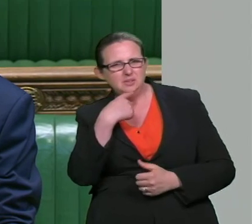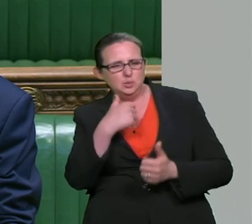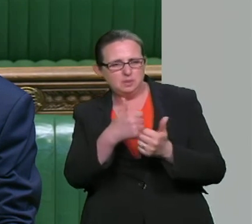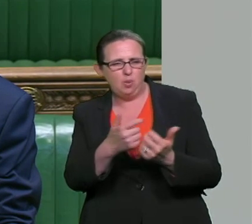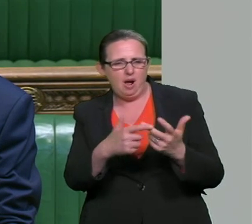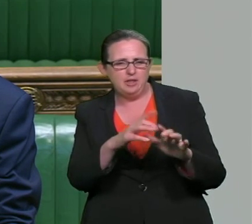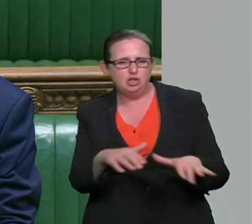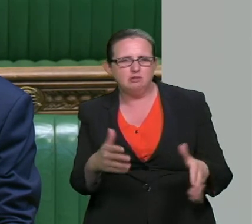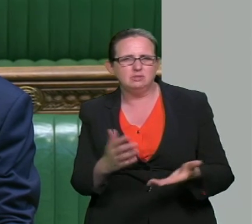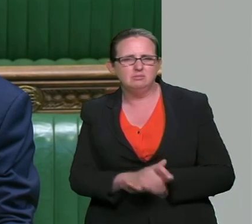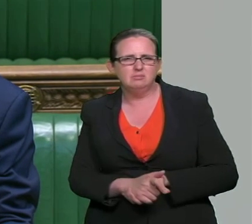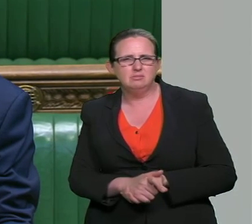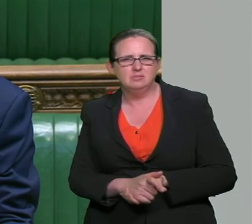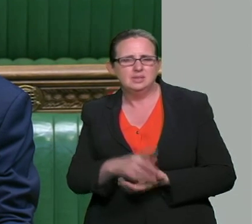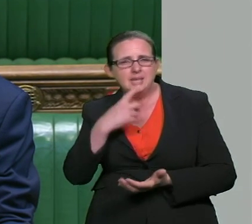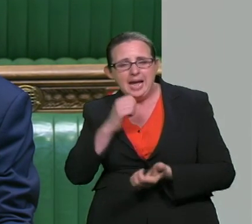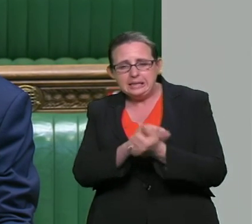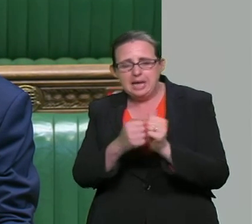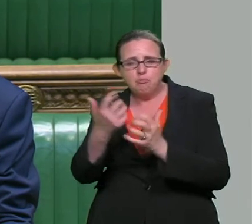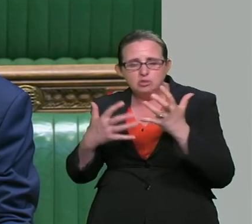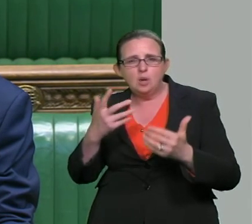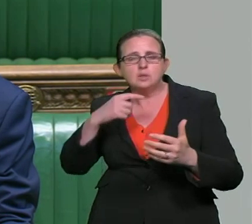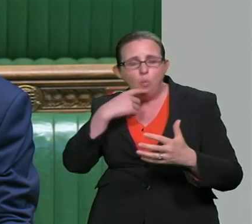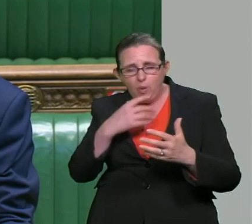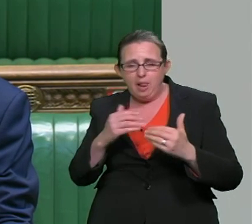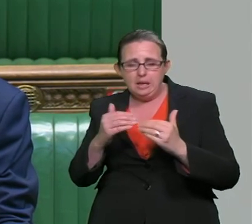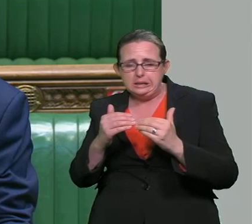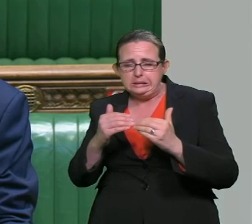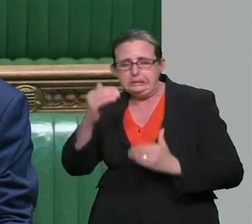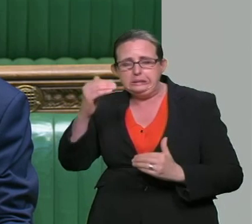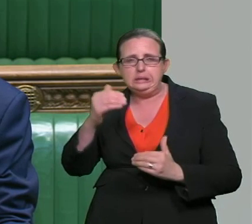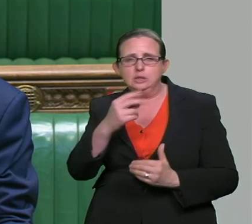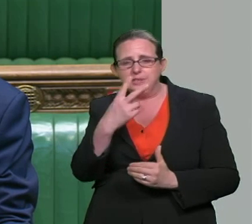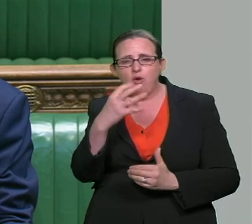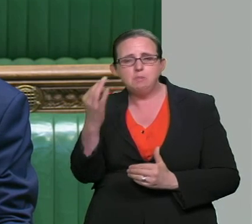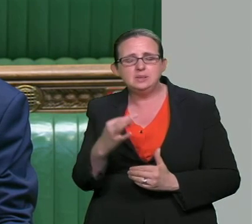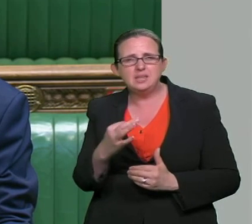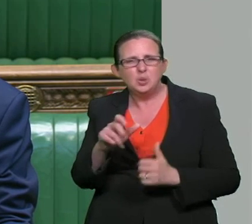The report says that the attainment gap will go up by between 10% and 24% if the action is not taken, and he has just rejected it.